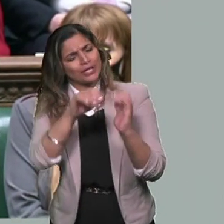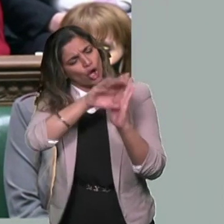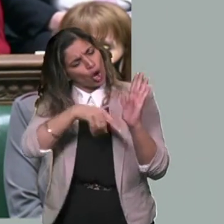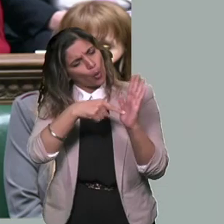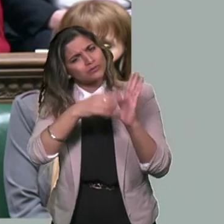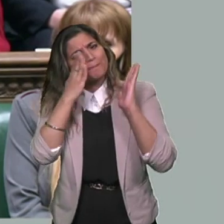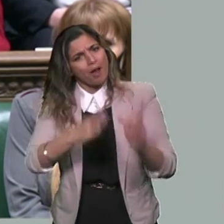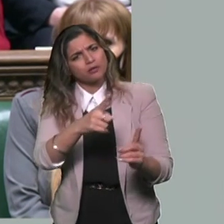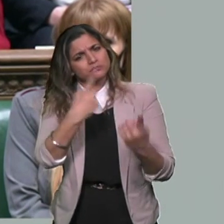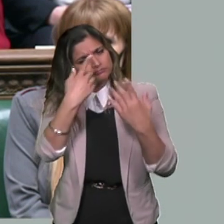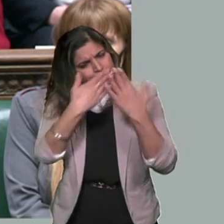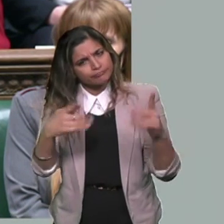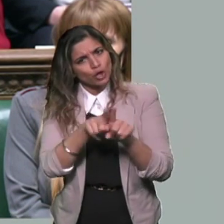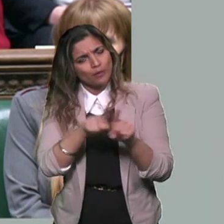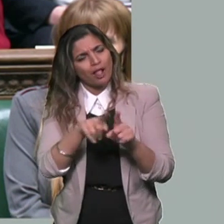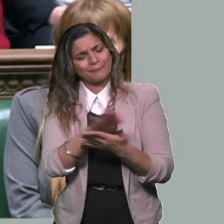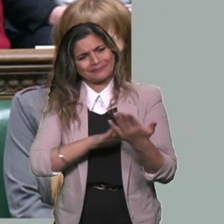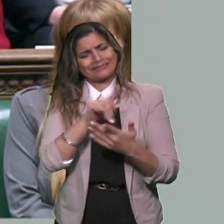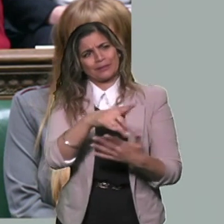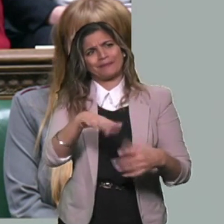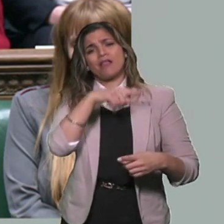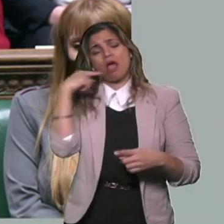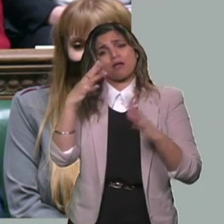Therefore, if he misled Parliament, he must resign.